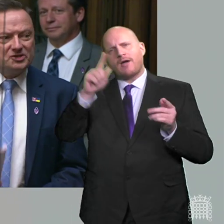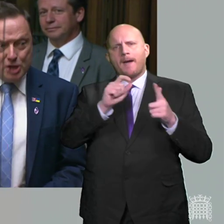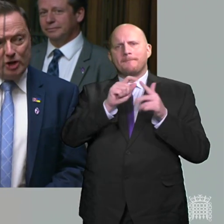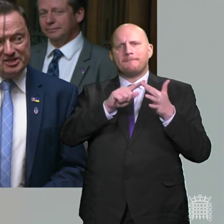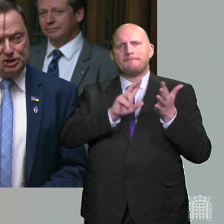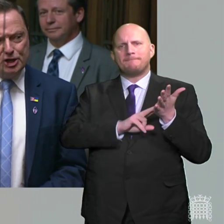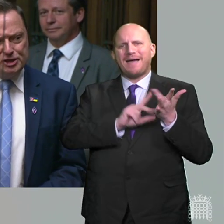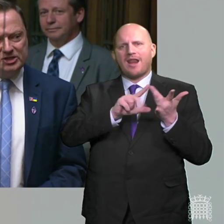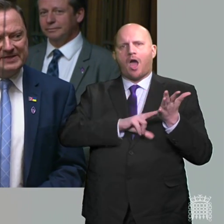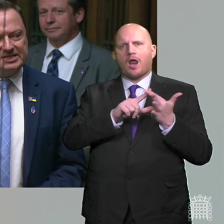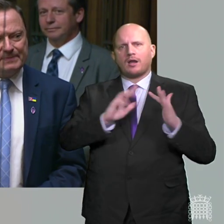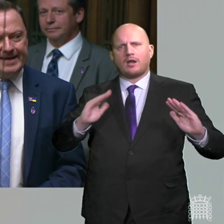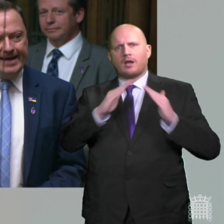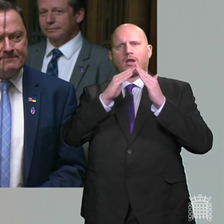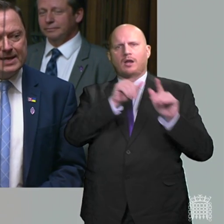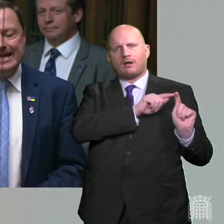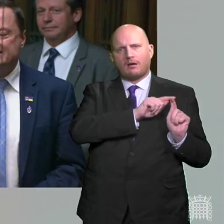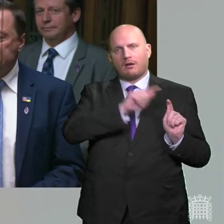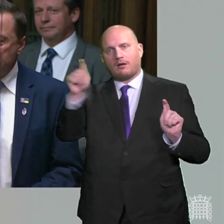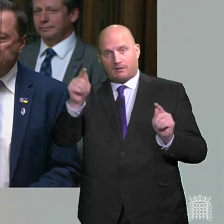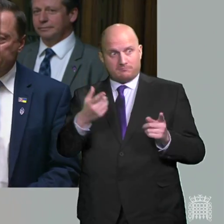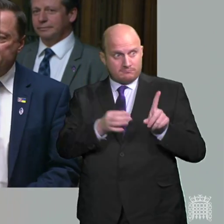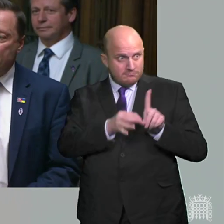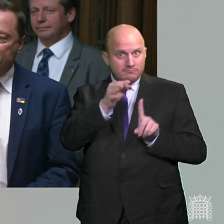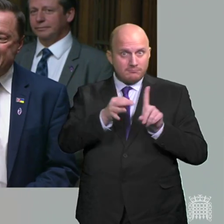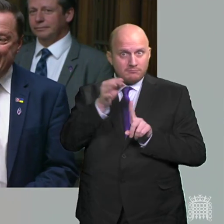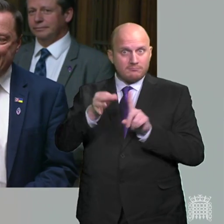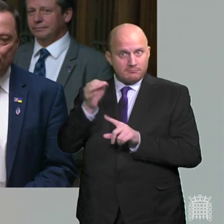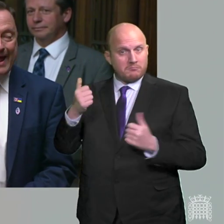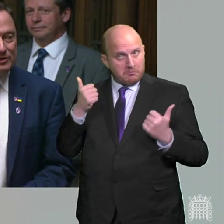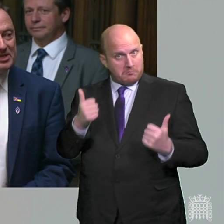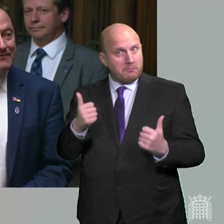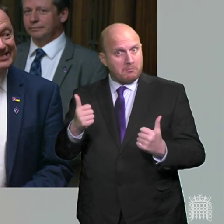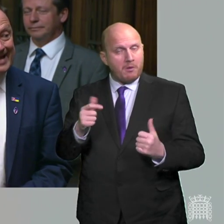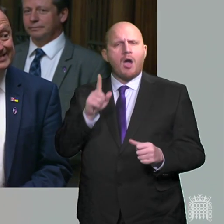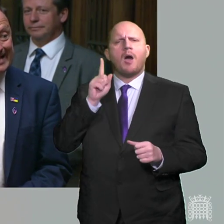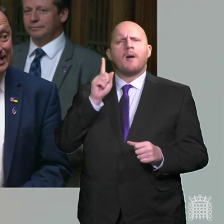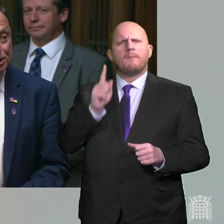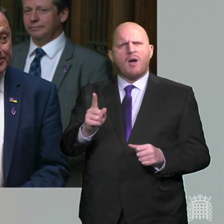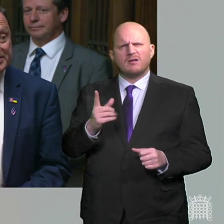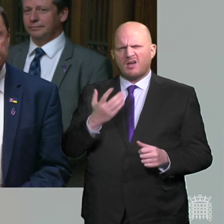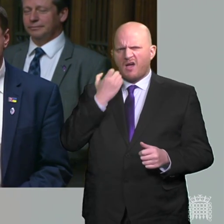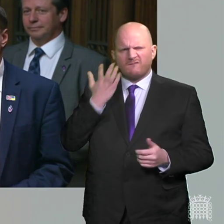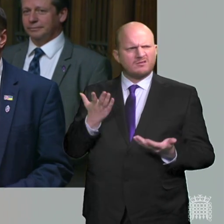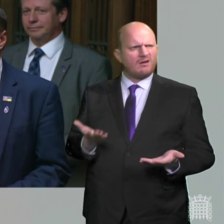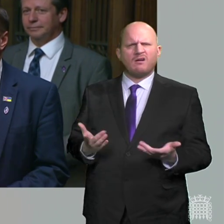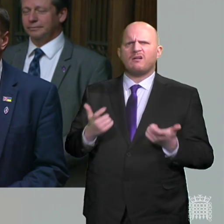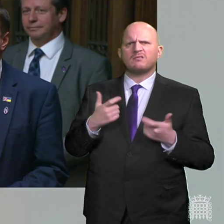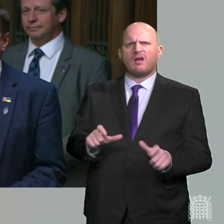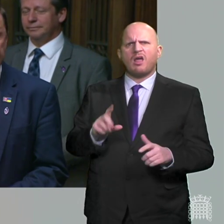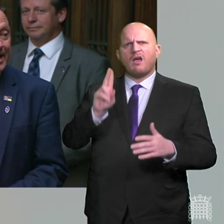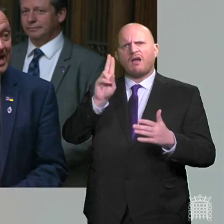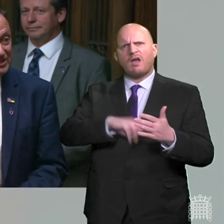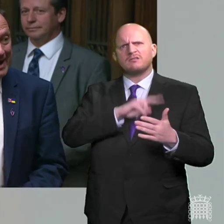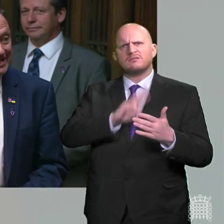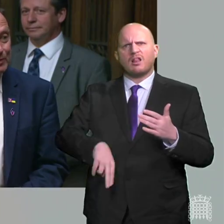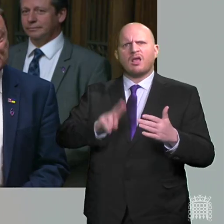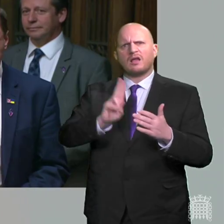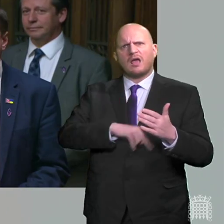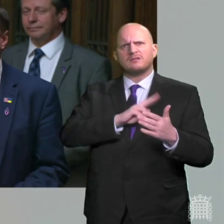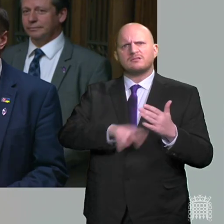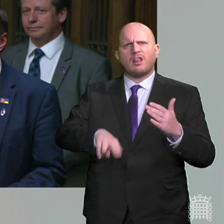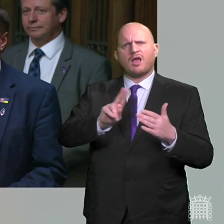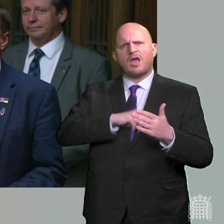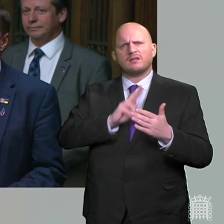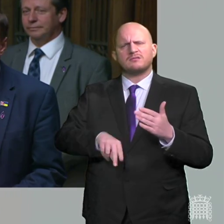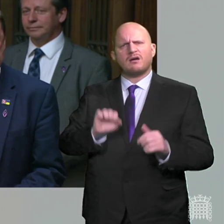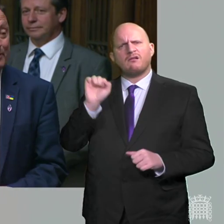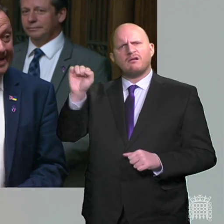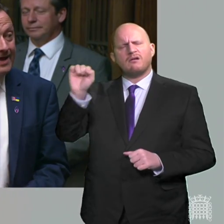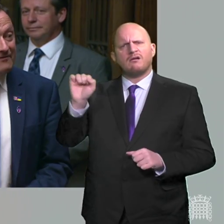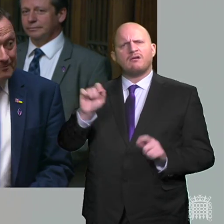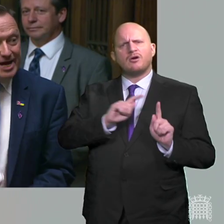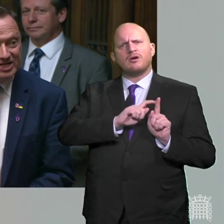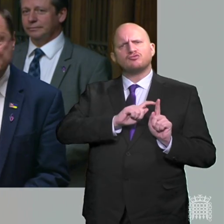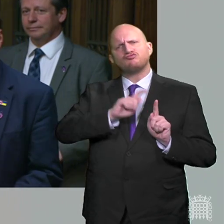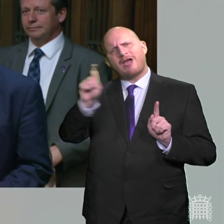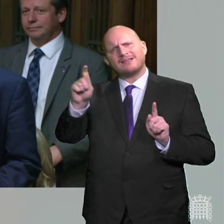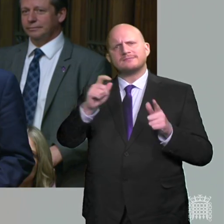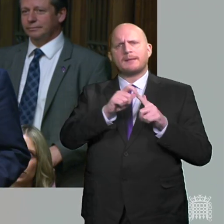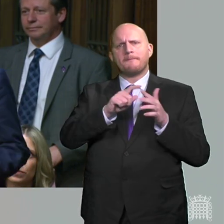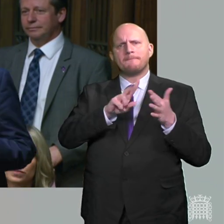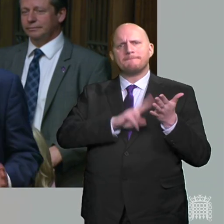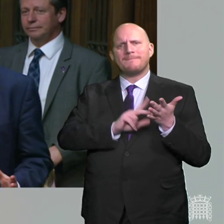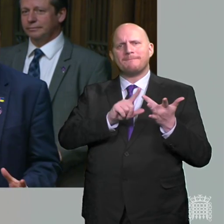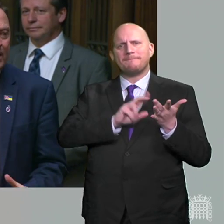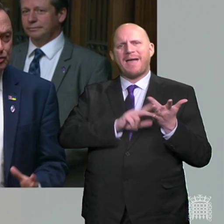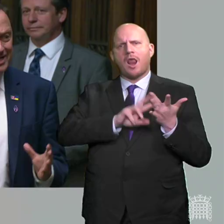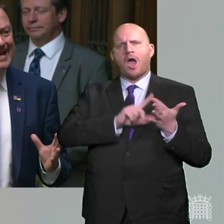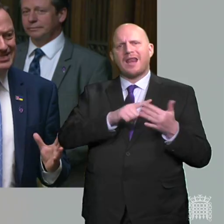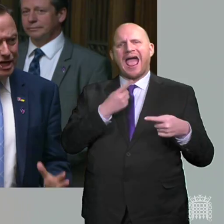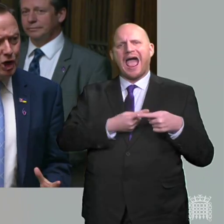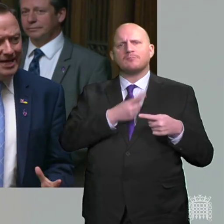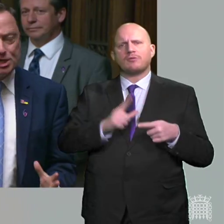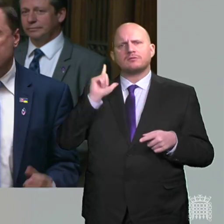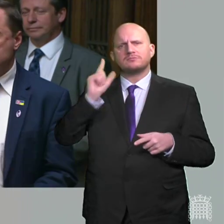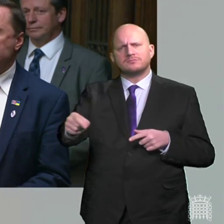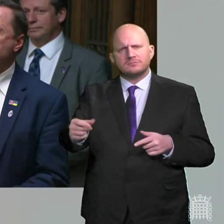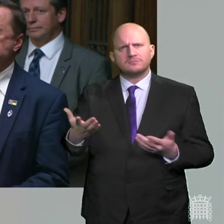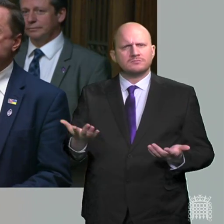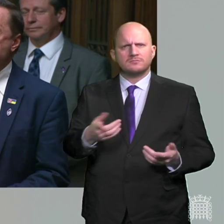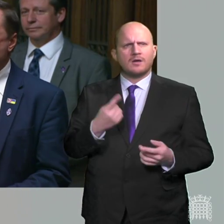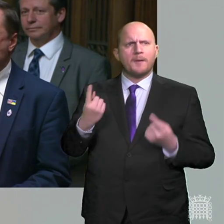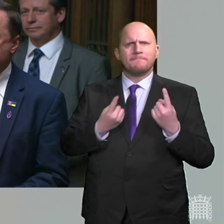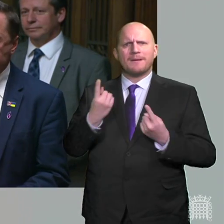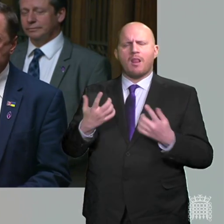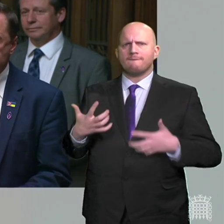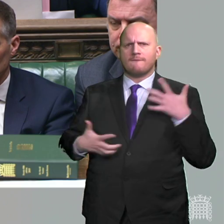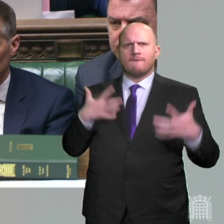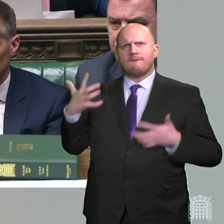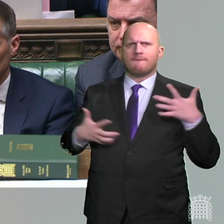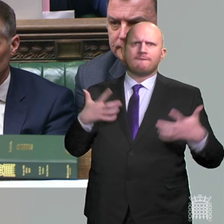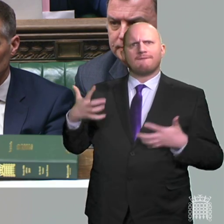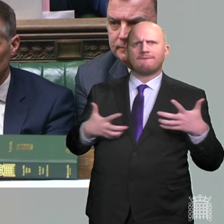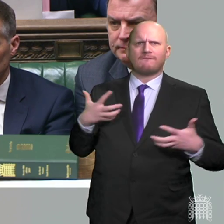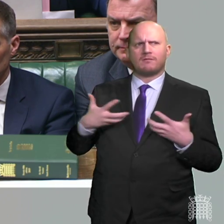Not such good news are the dozens of daily rail service cancellations by TransPennine Express, which are causing absolute misery for my constituents who are trying to get to work, to college, or to visit family and friends.